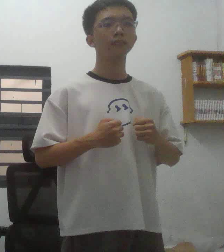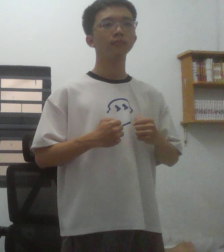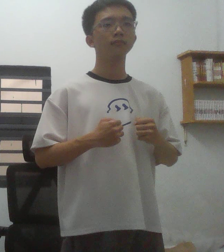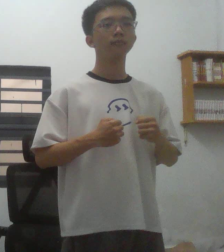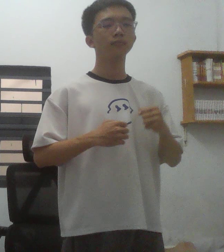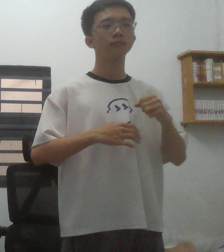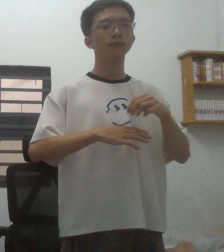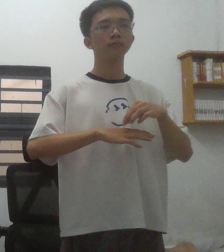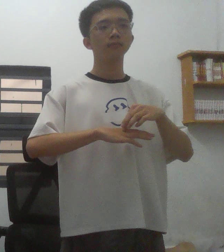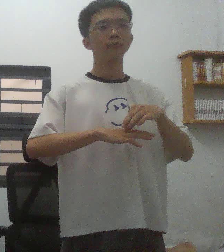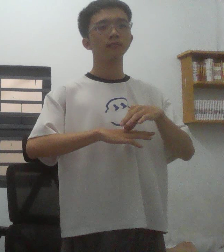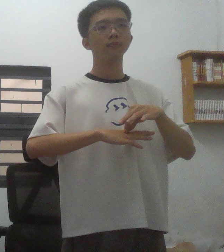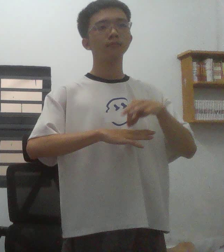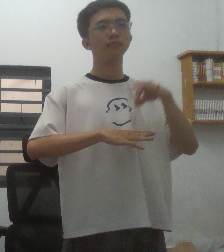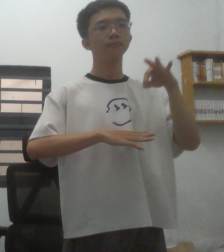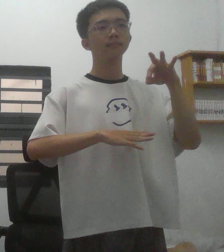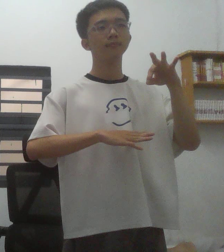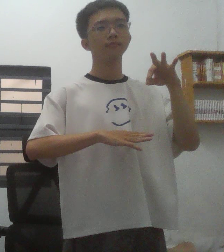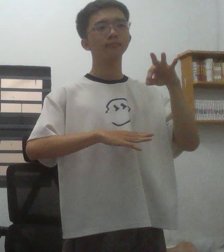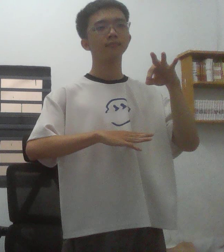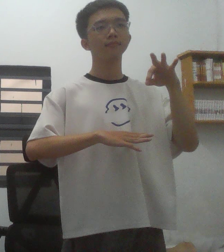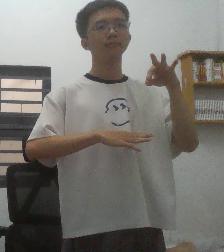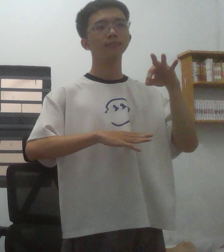tuan